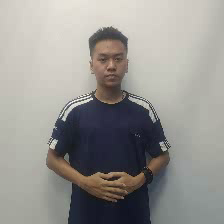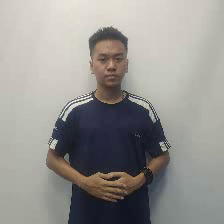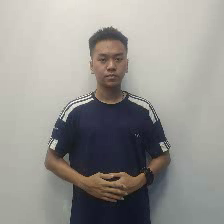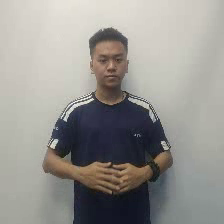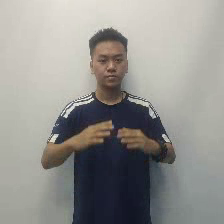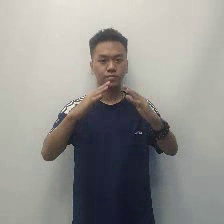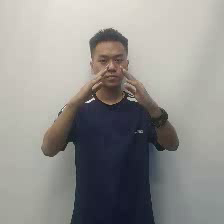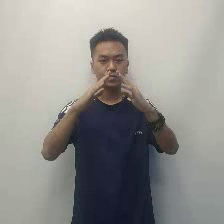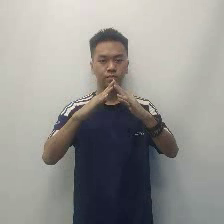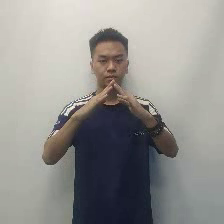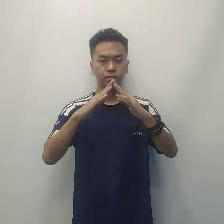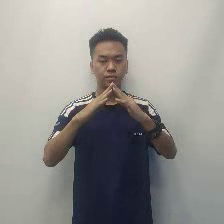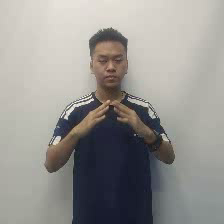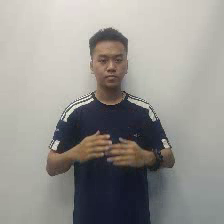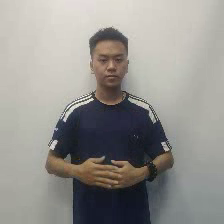Nhà